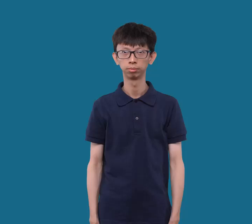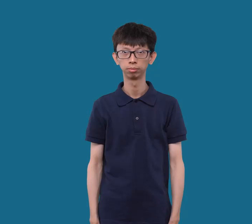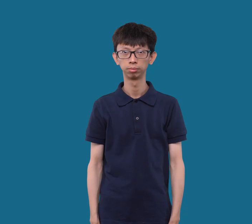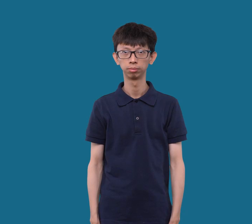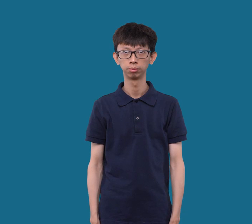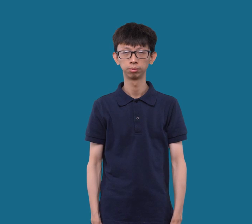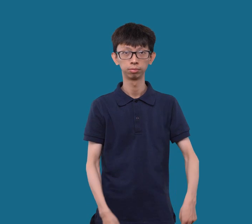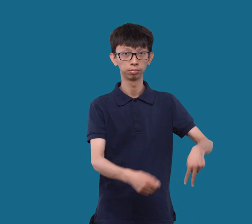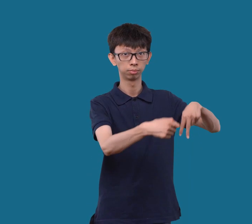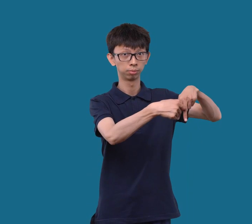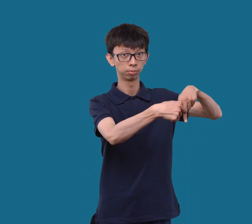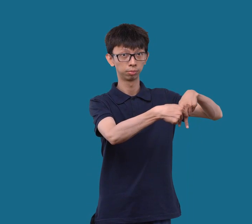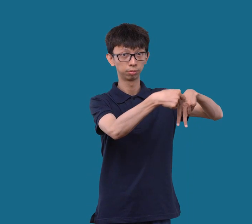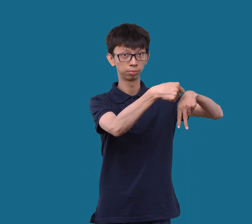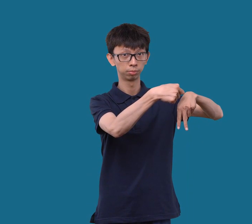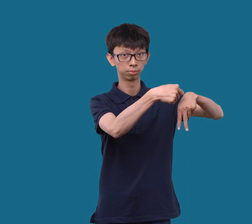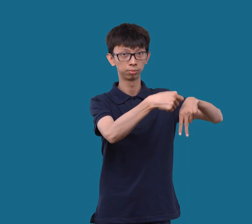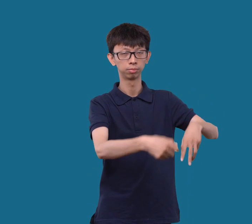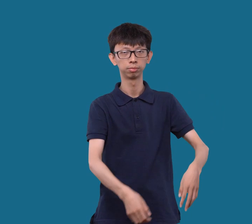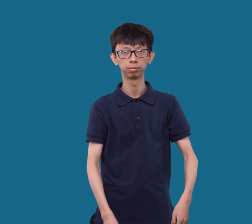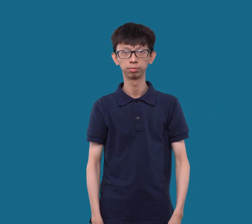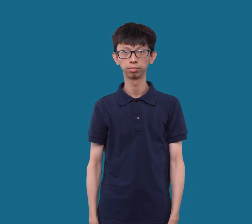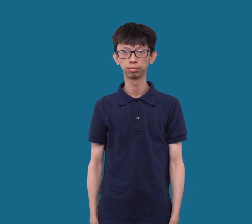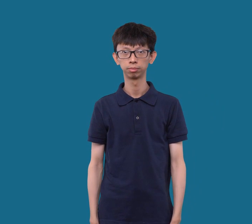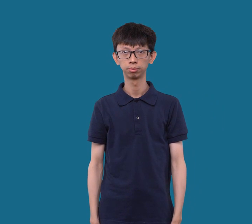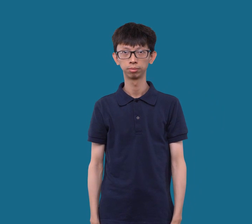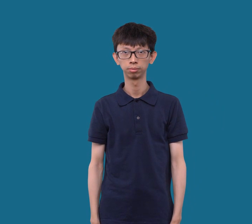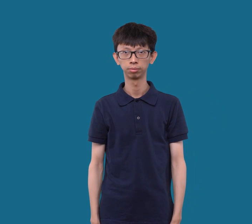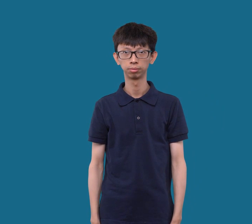khóa quần